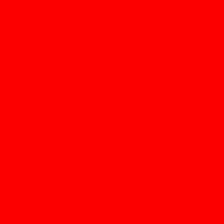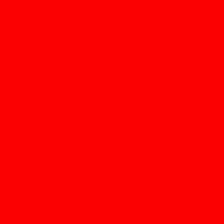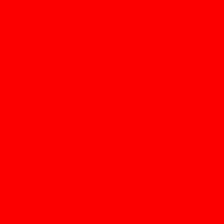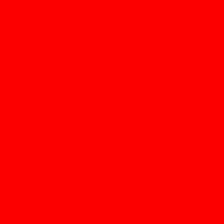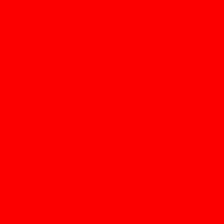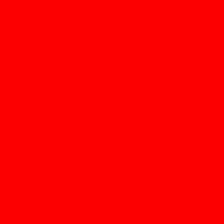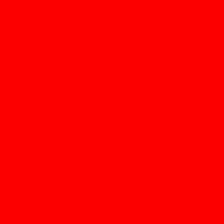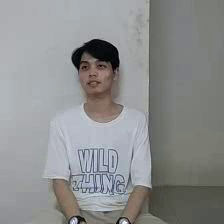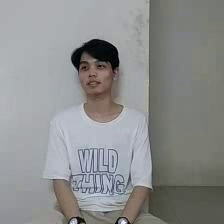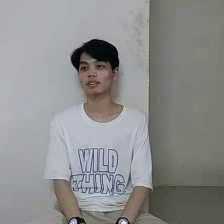Giúp